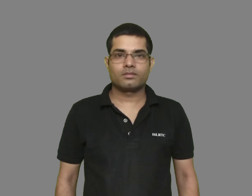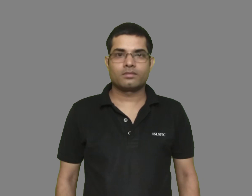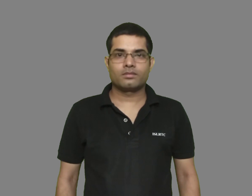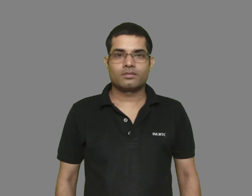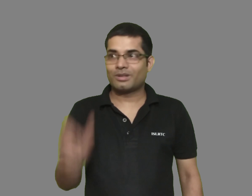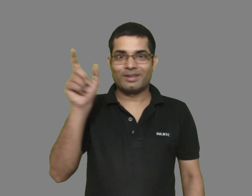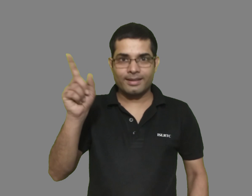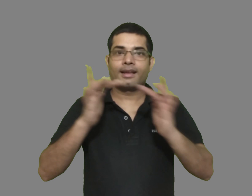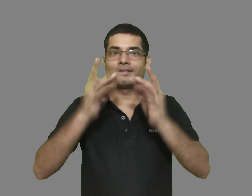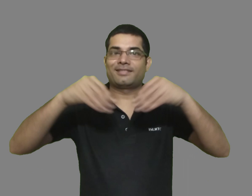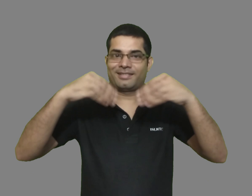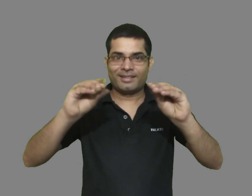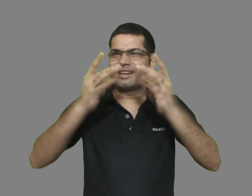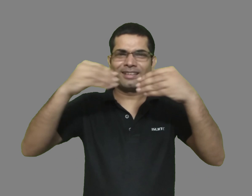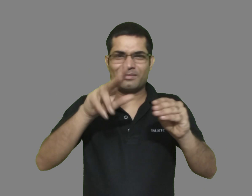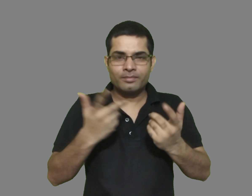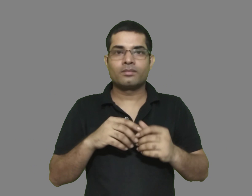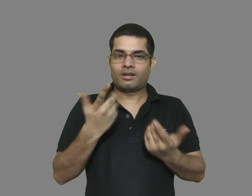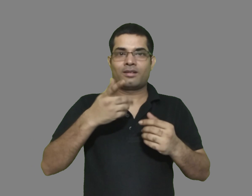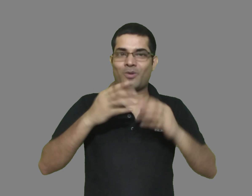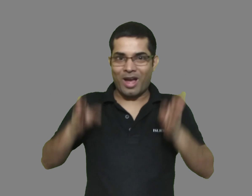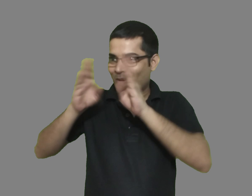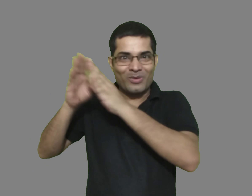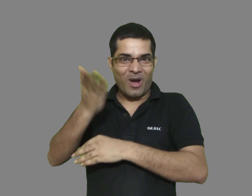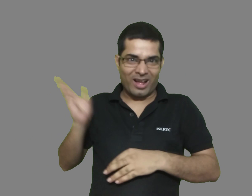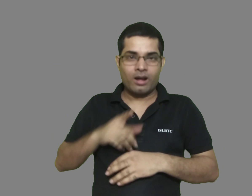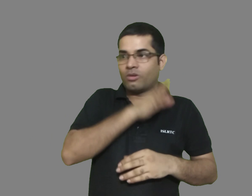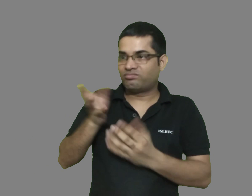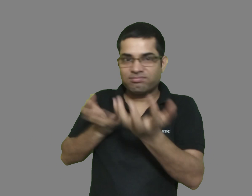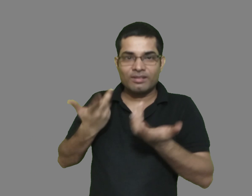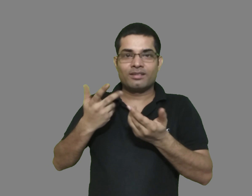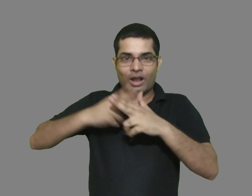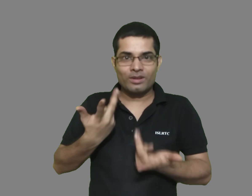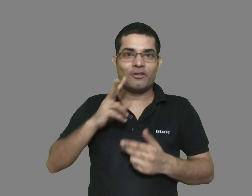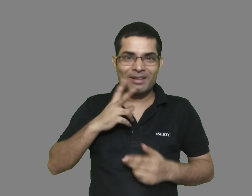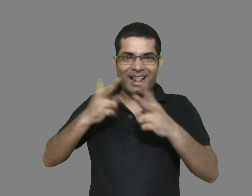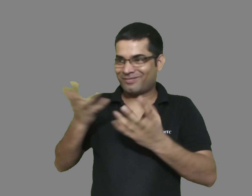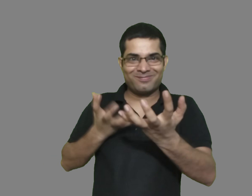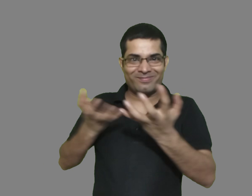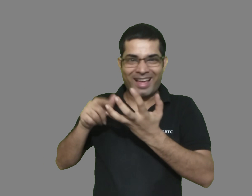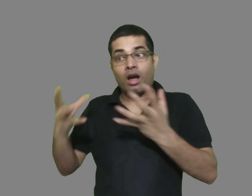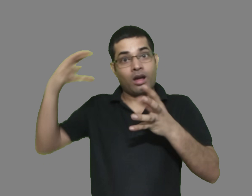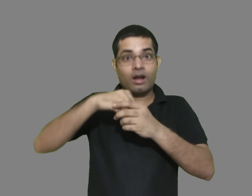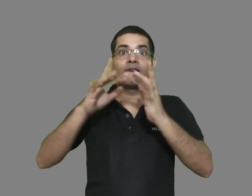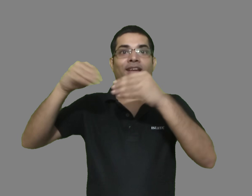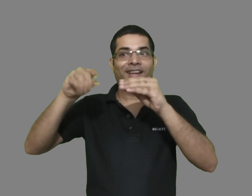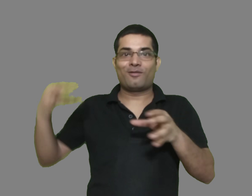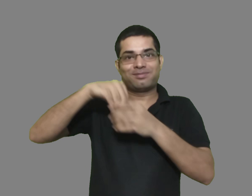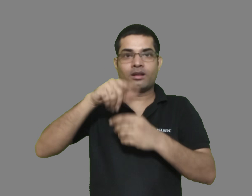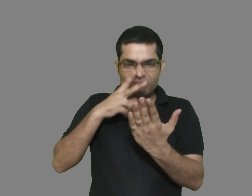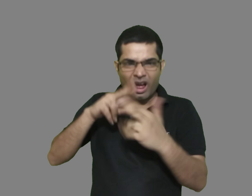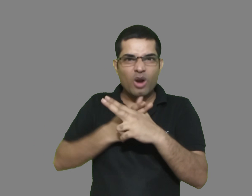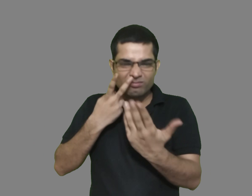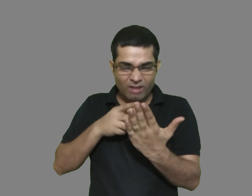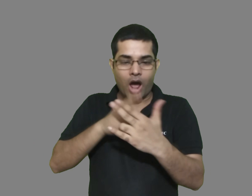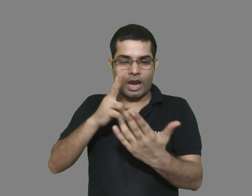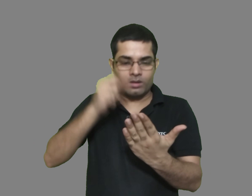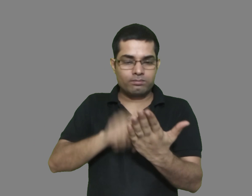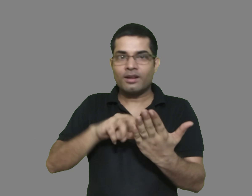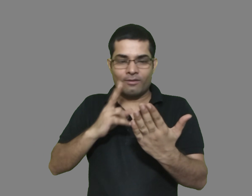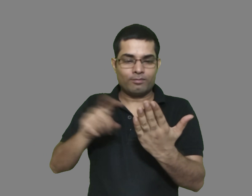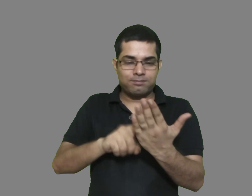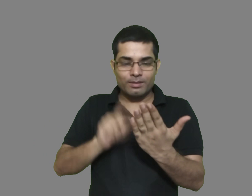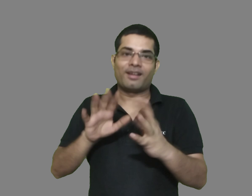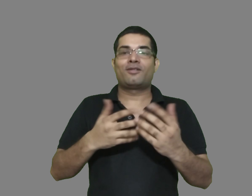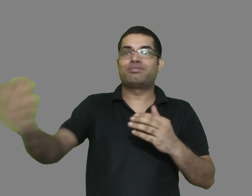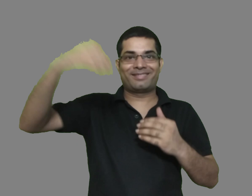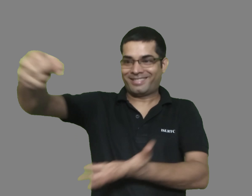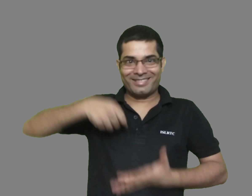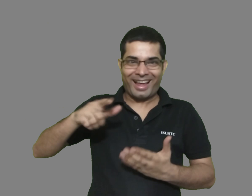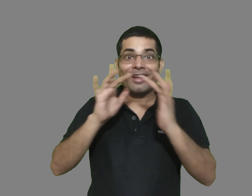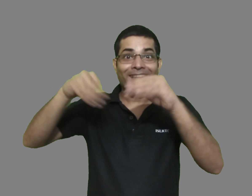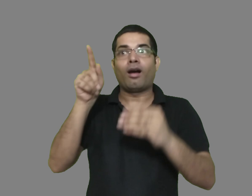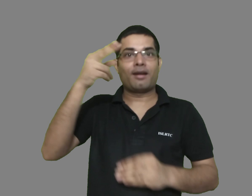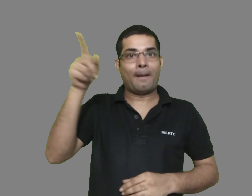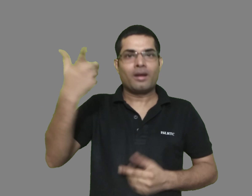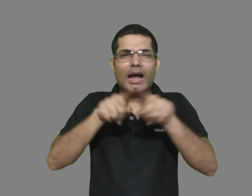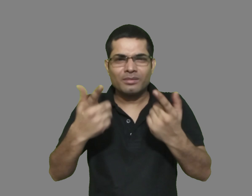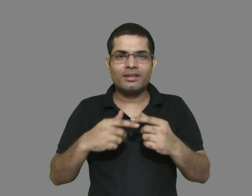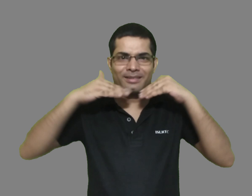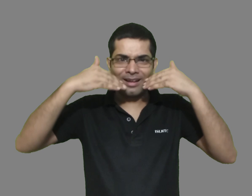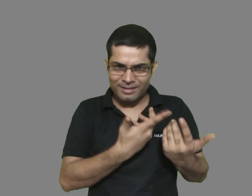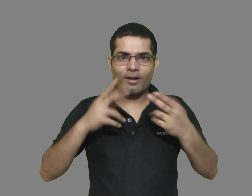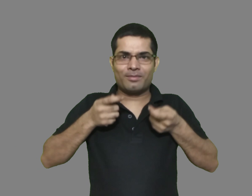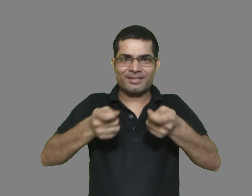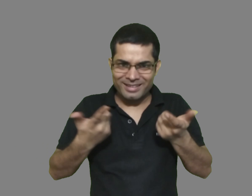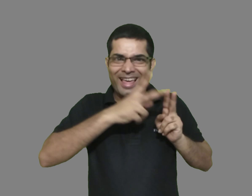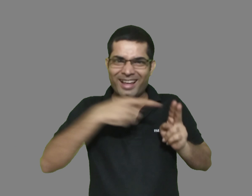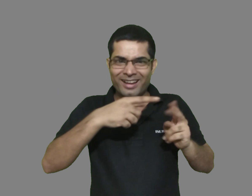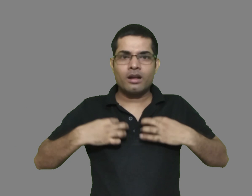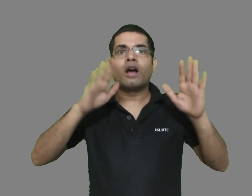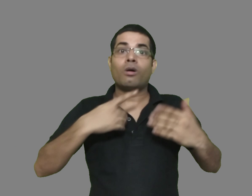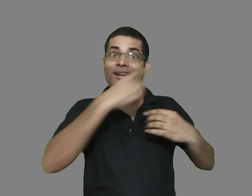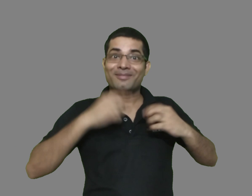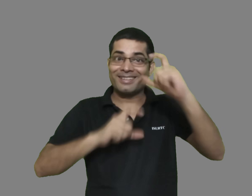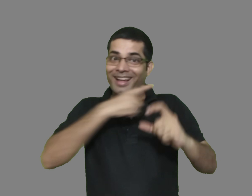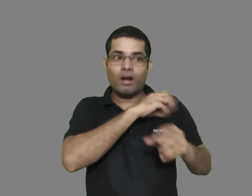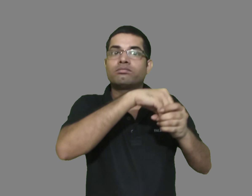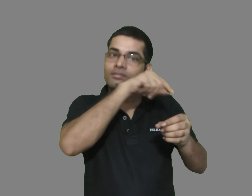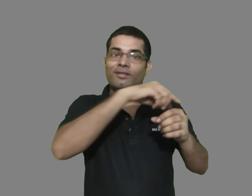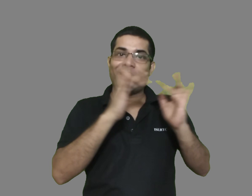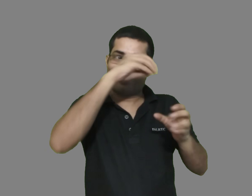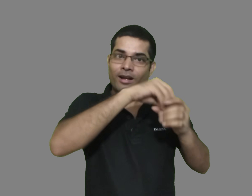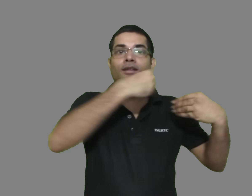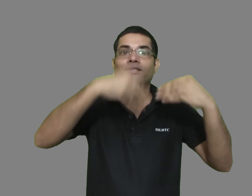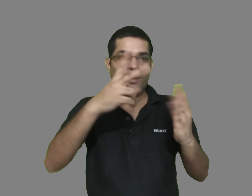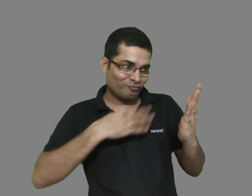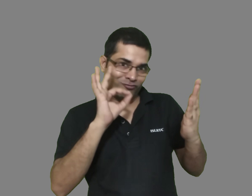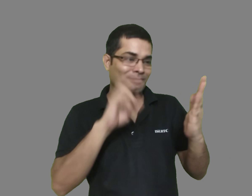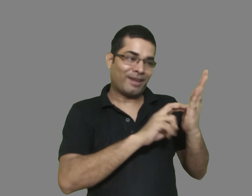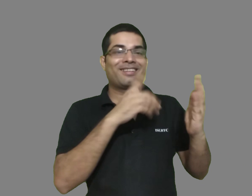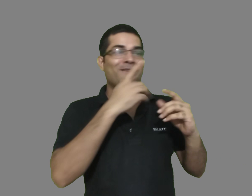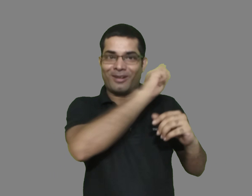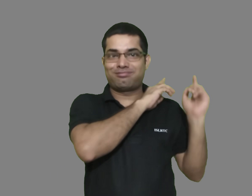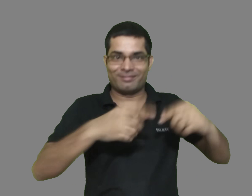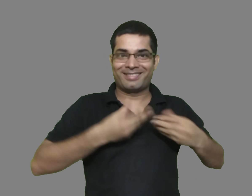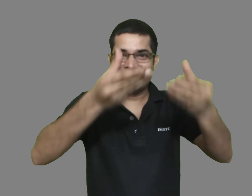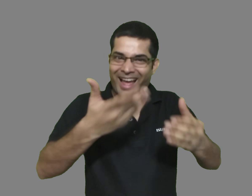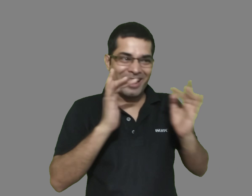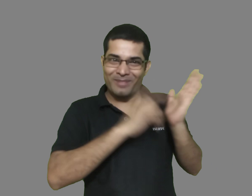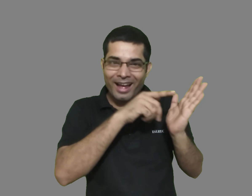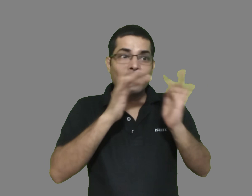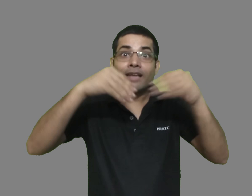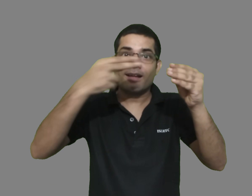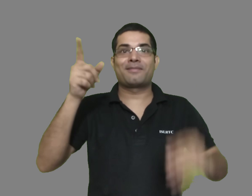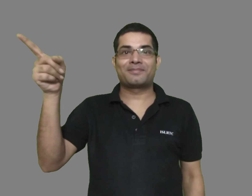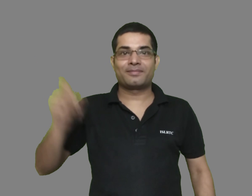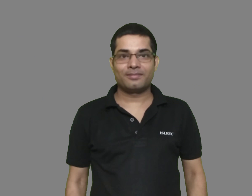Digital Marketing